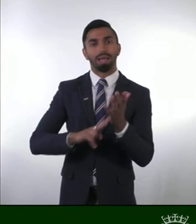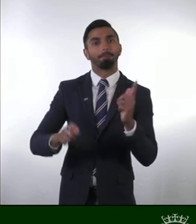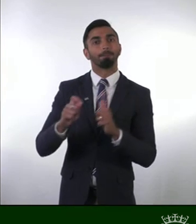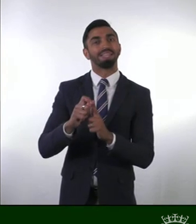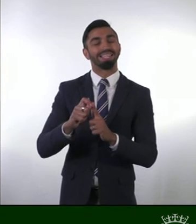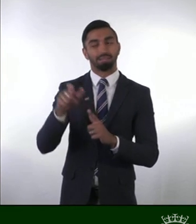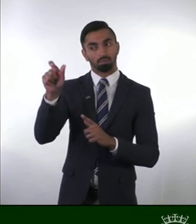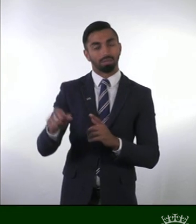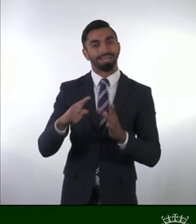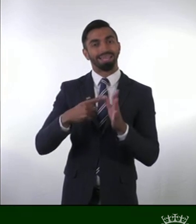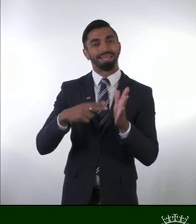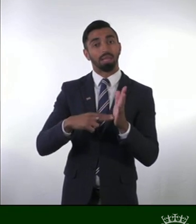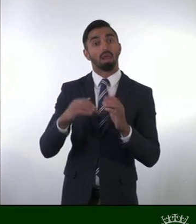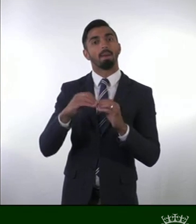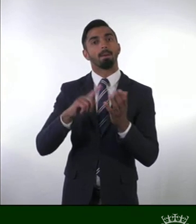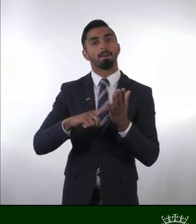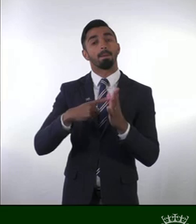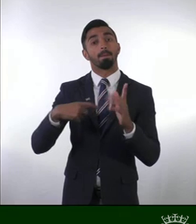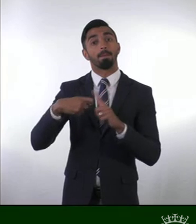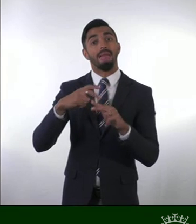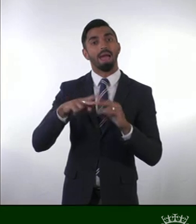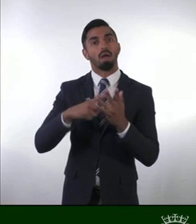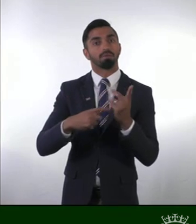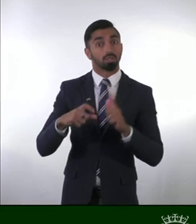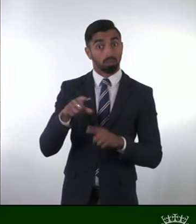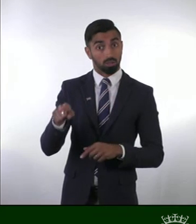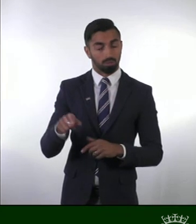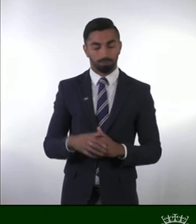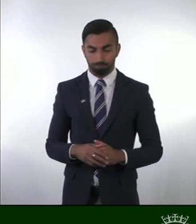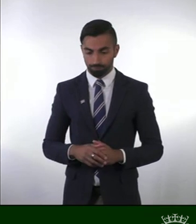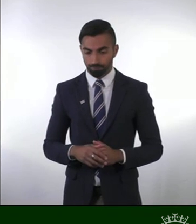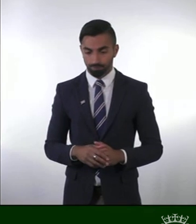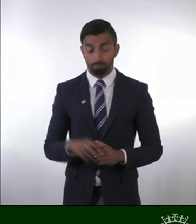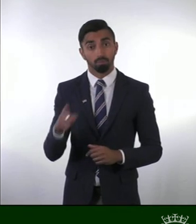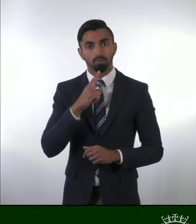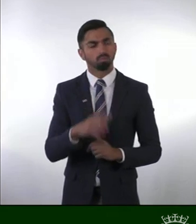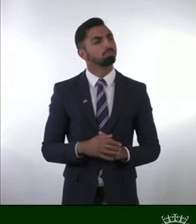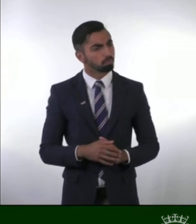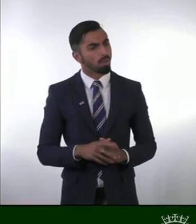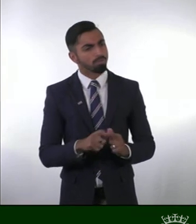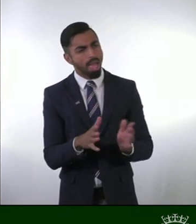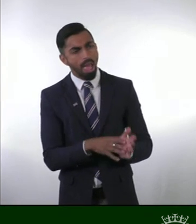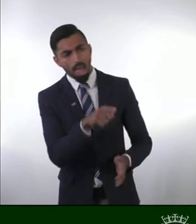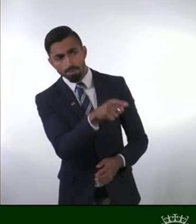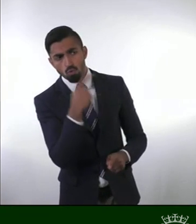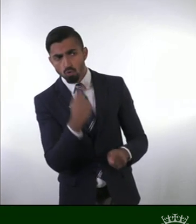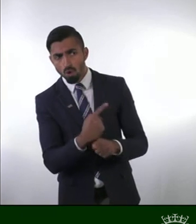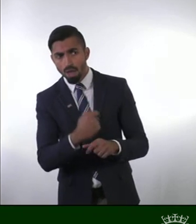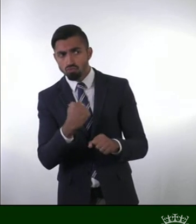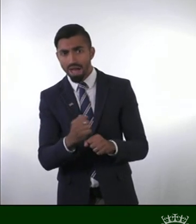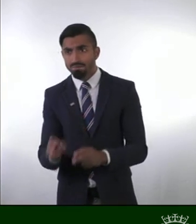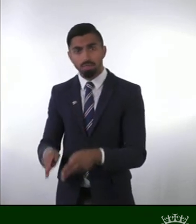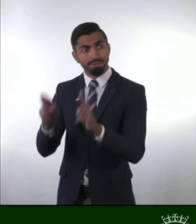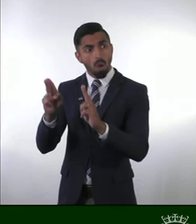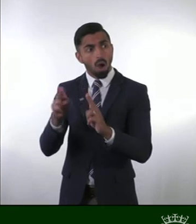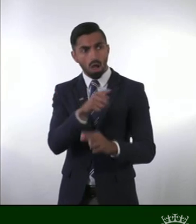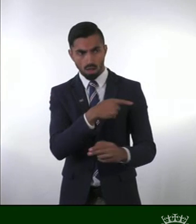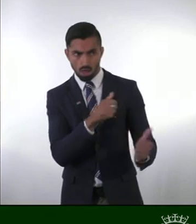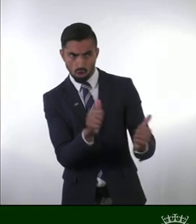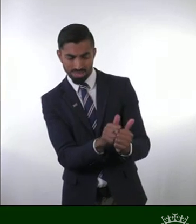May I associate myself with the remarks of the Prime Minister on Grenfell, and on the birthdays of both the Duke of Edinburgh and yourself, Mr Speaker?